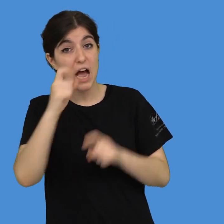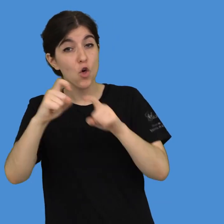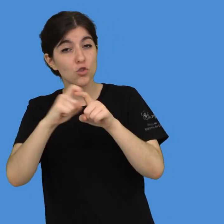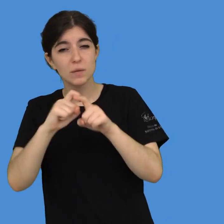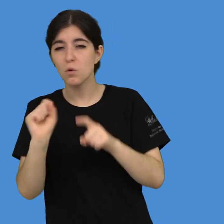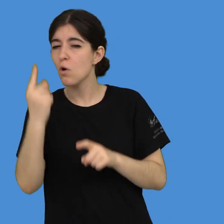tipo